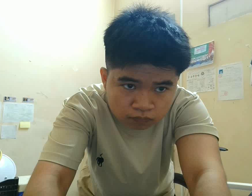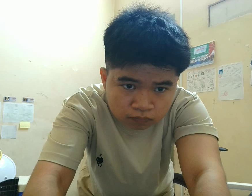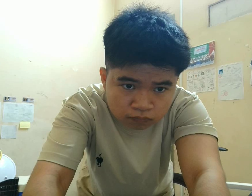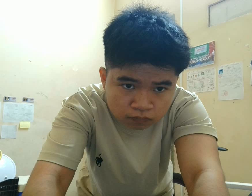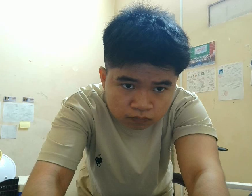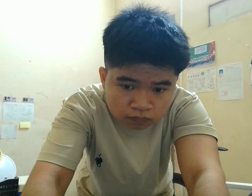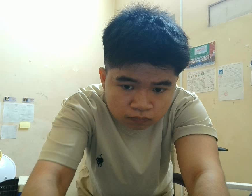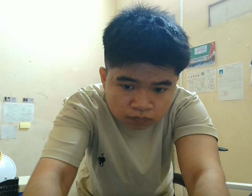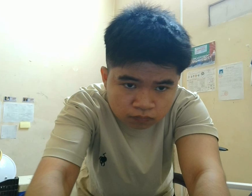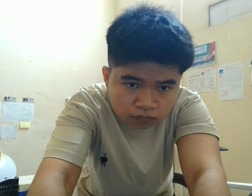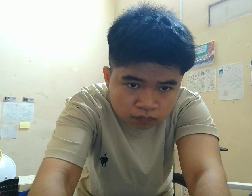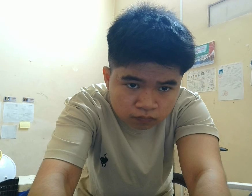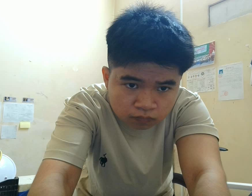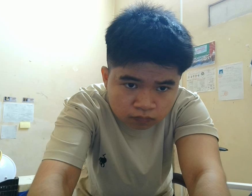cai nhau